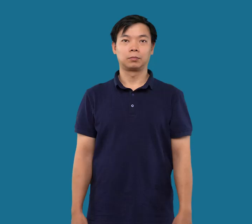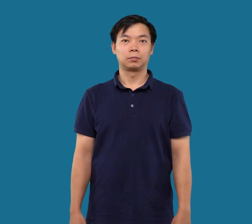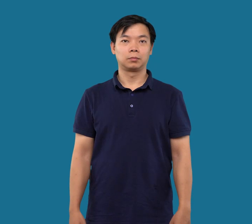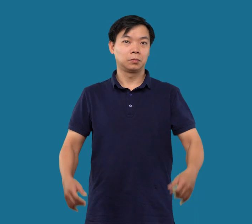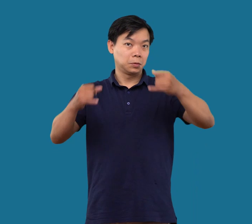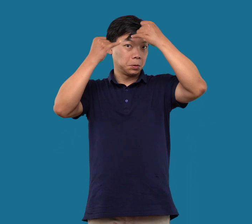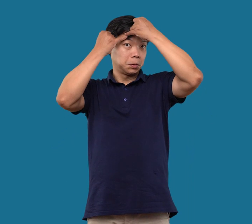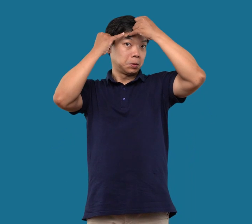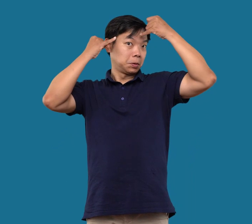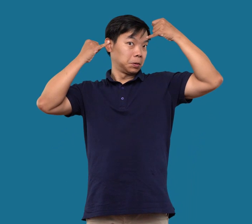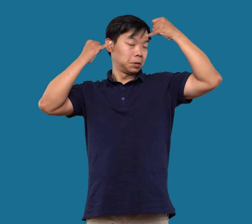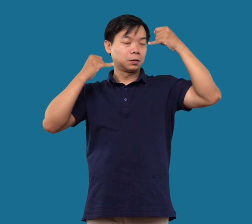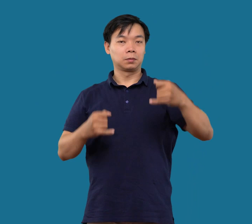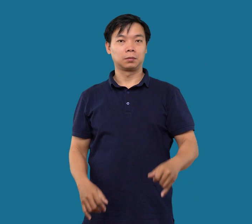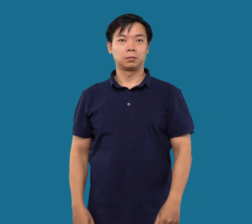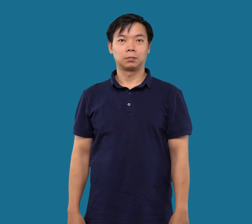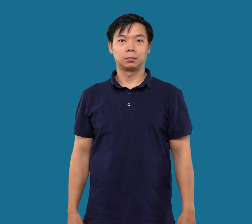dây thần kinh